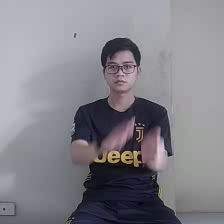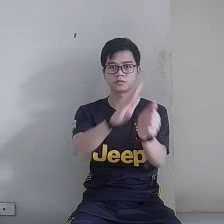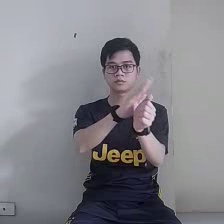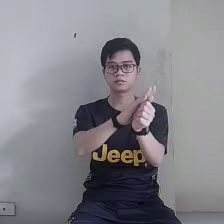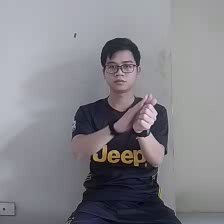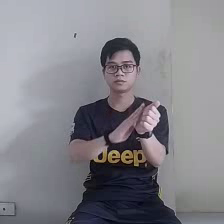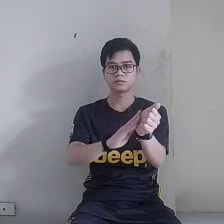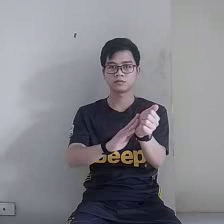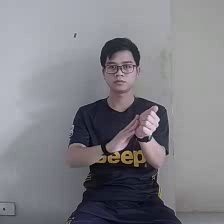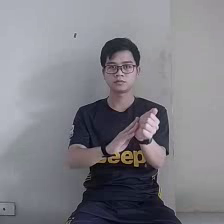An ủi